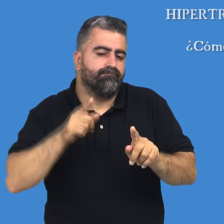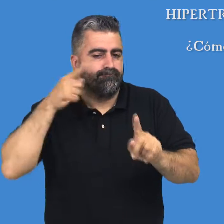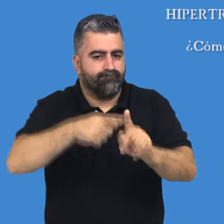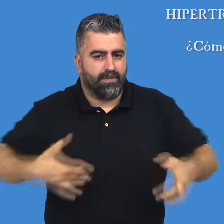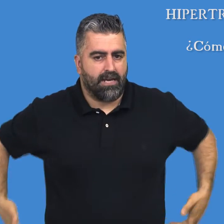objetivo